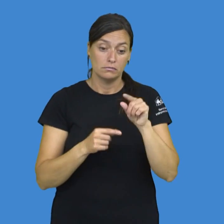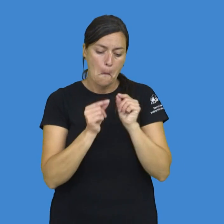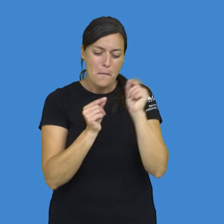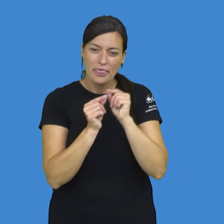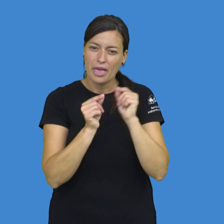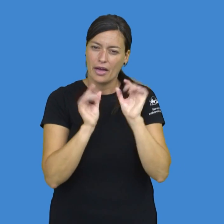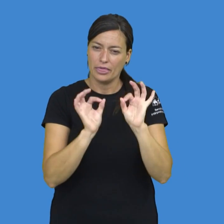diabetes